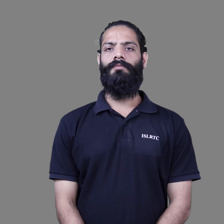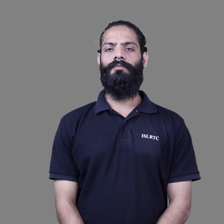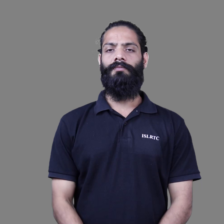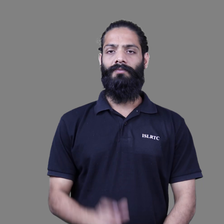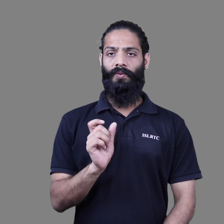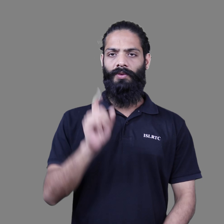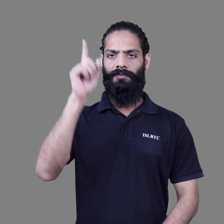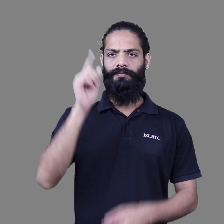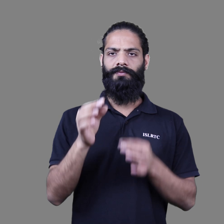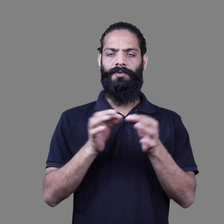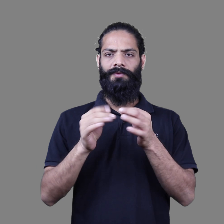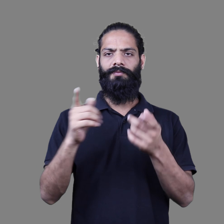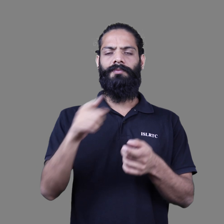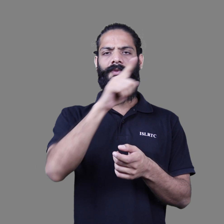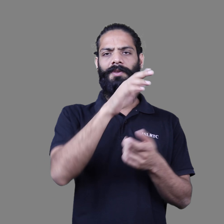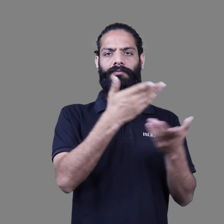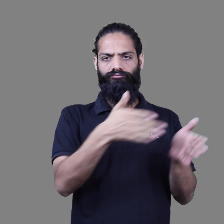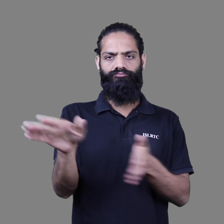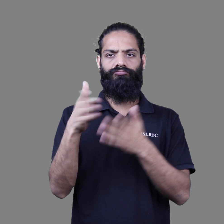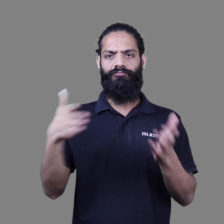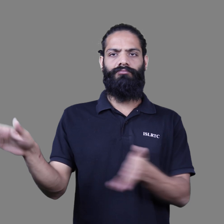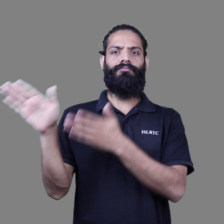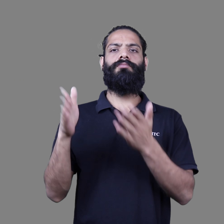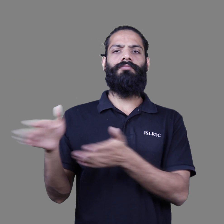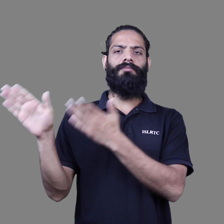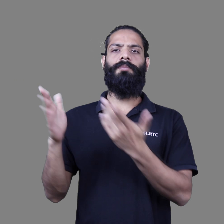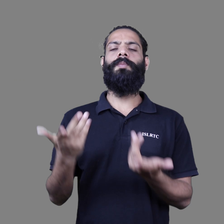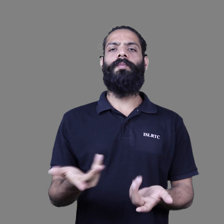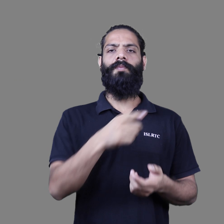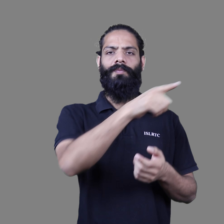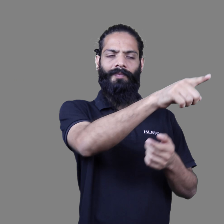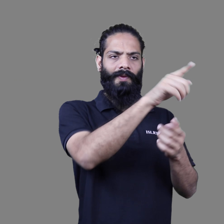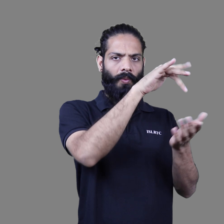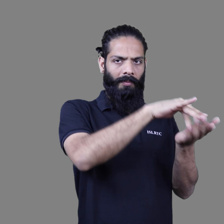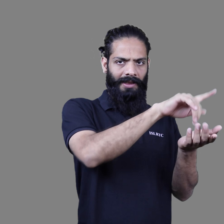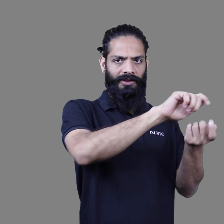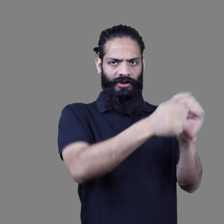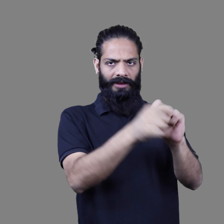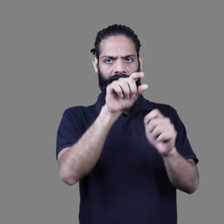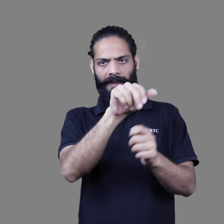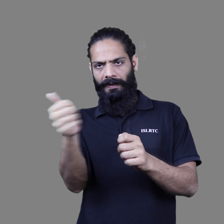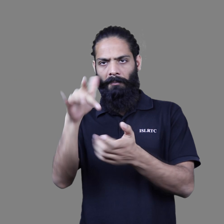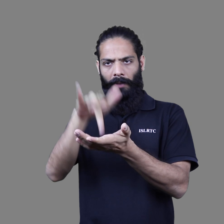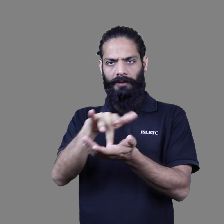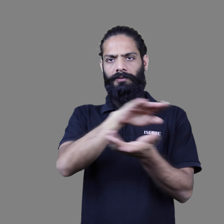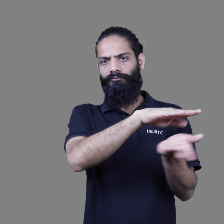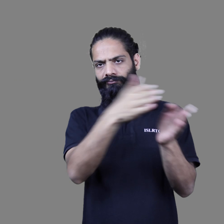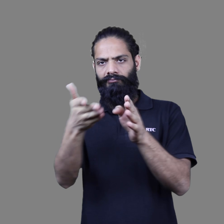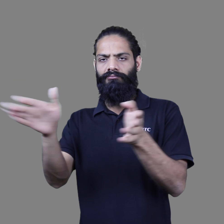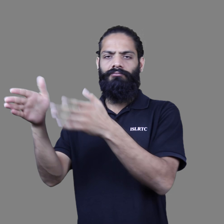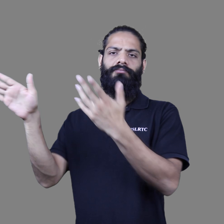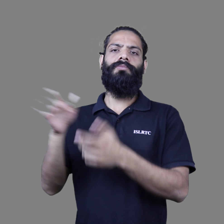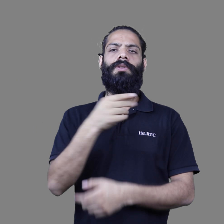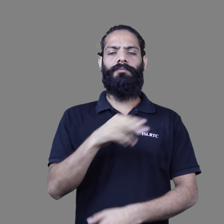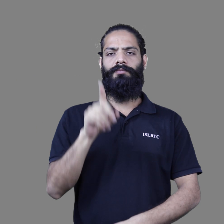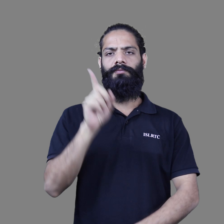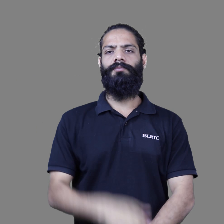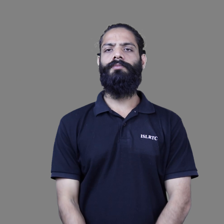Transmission signal